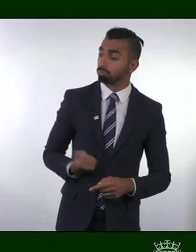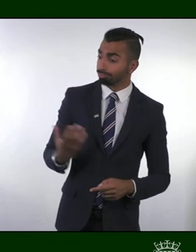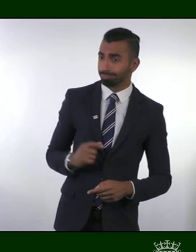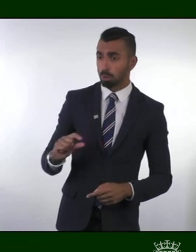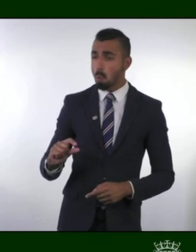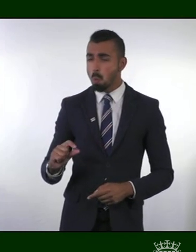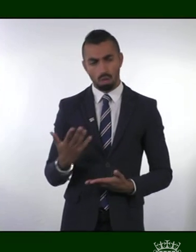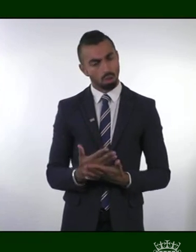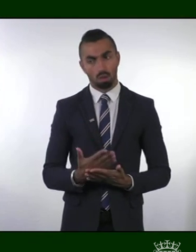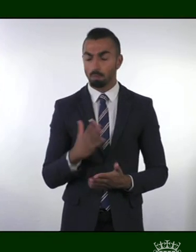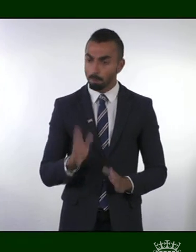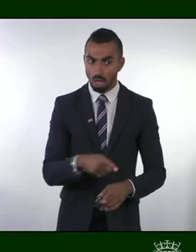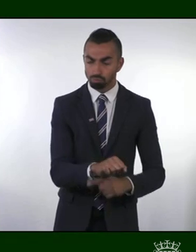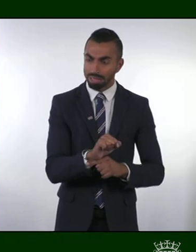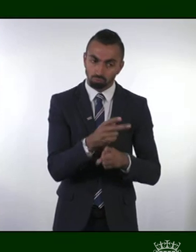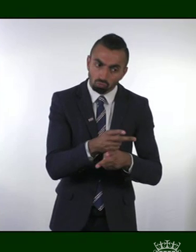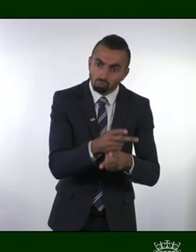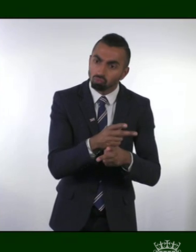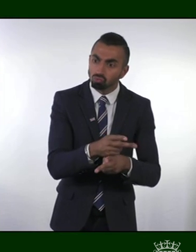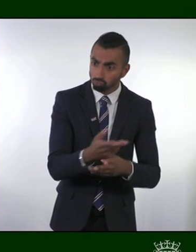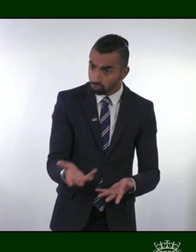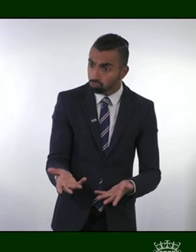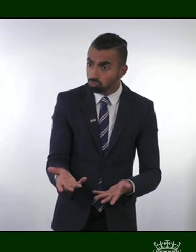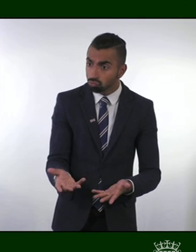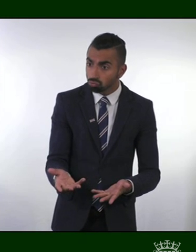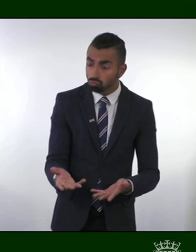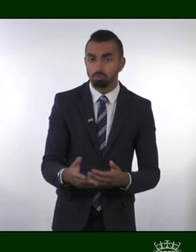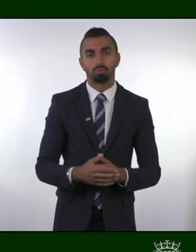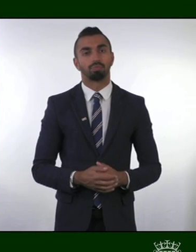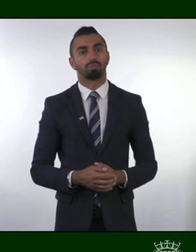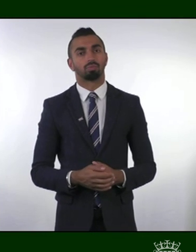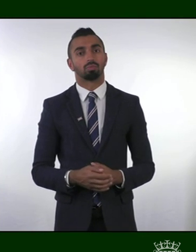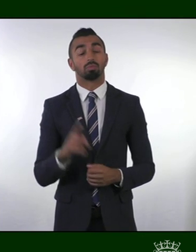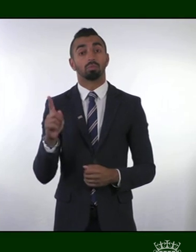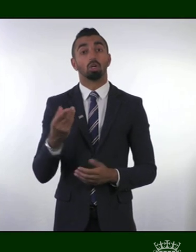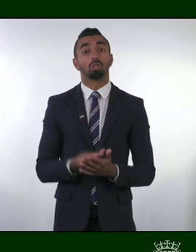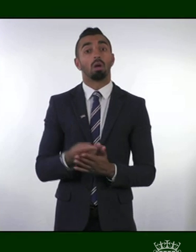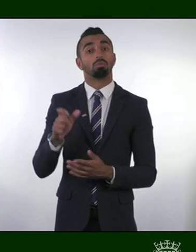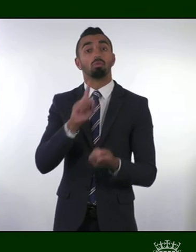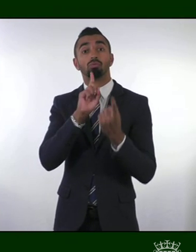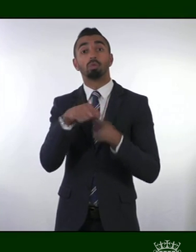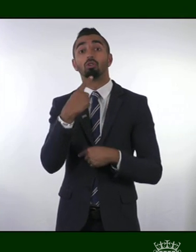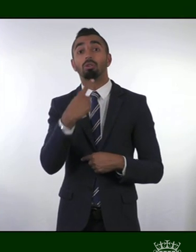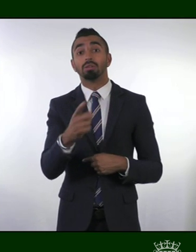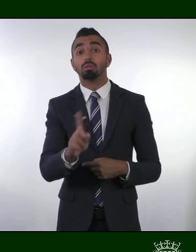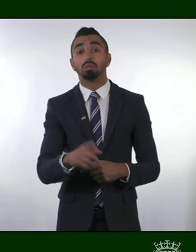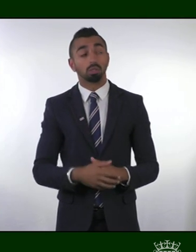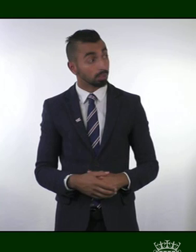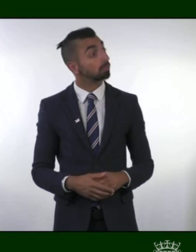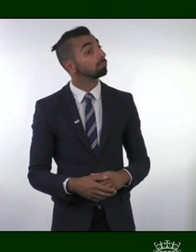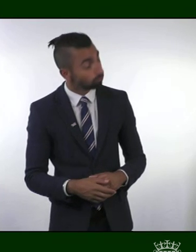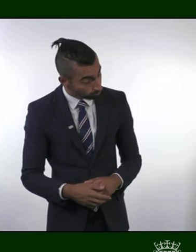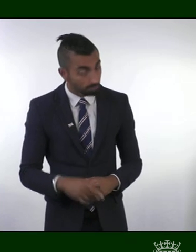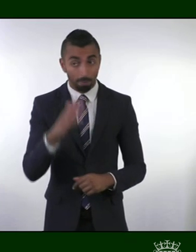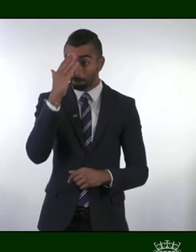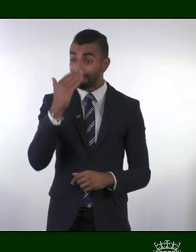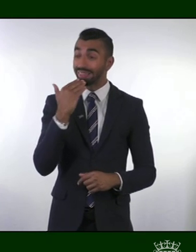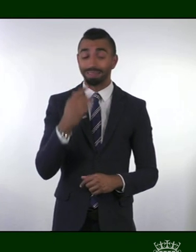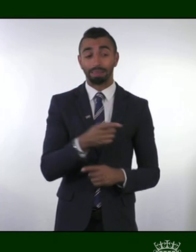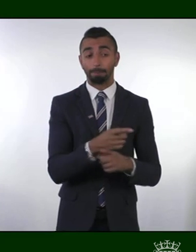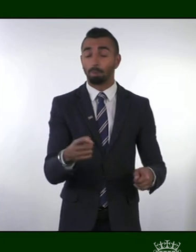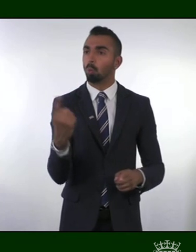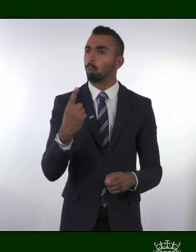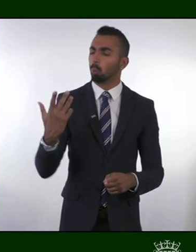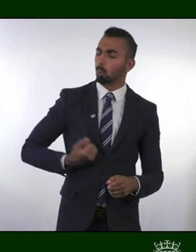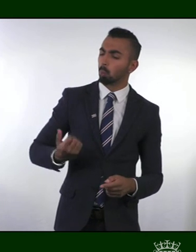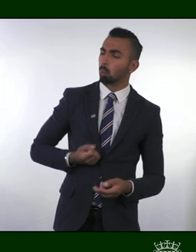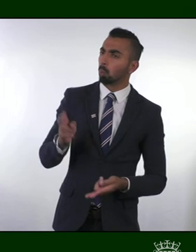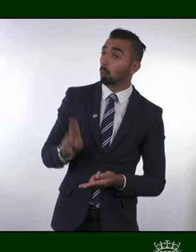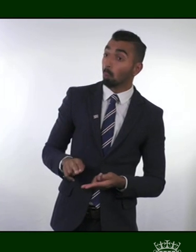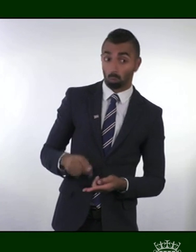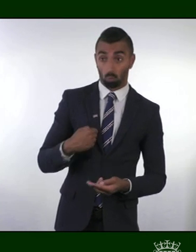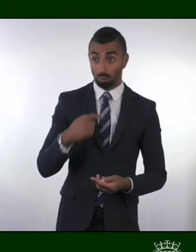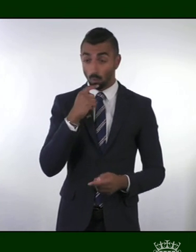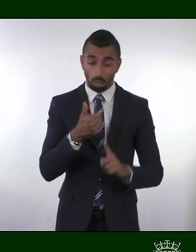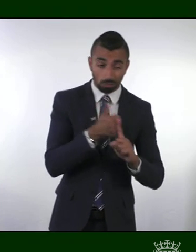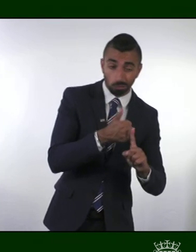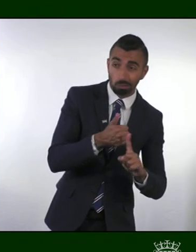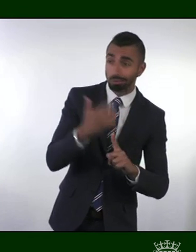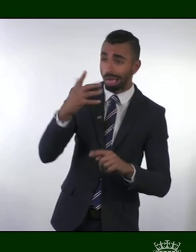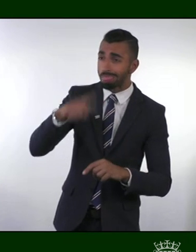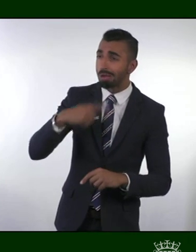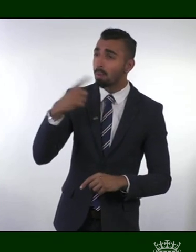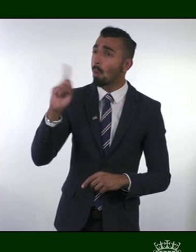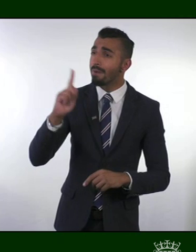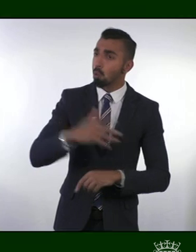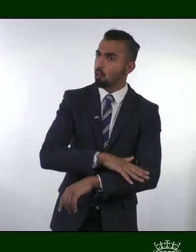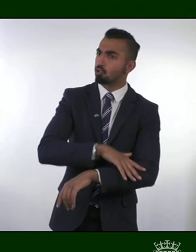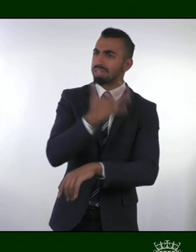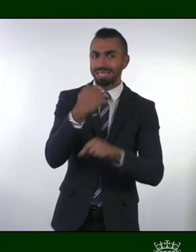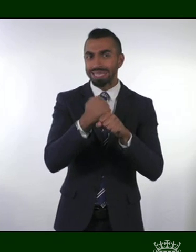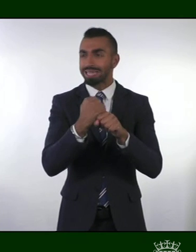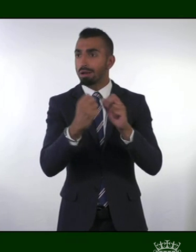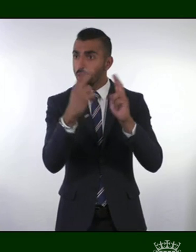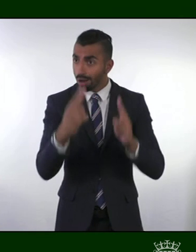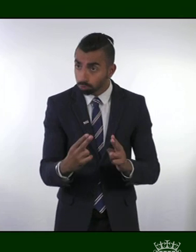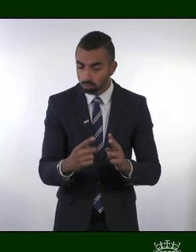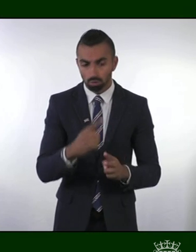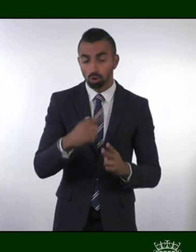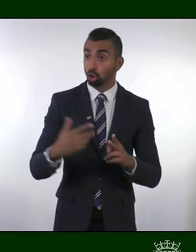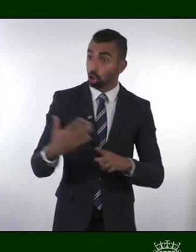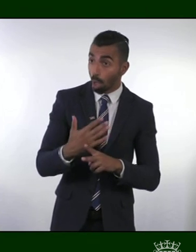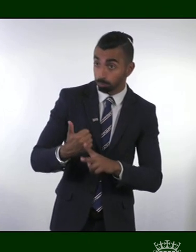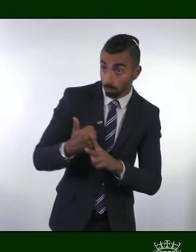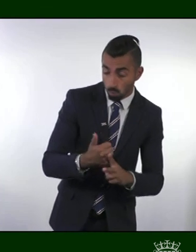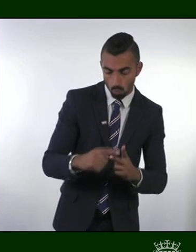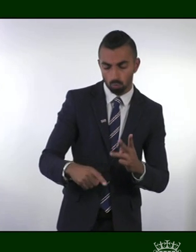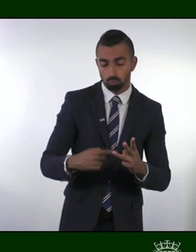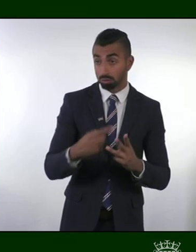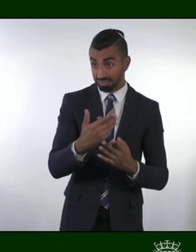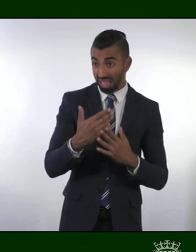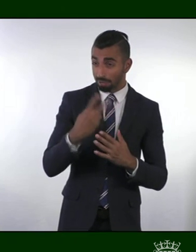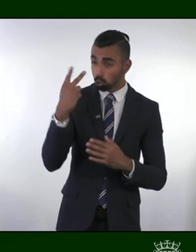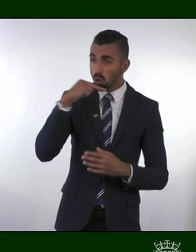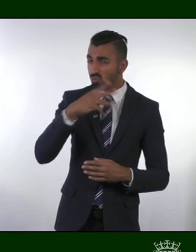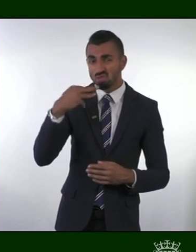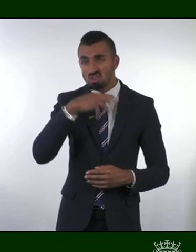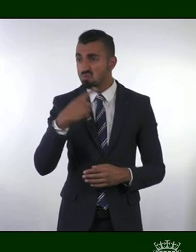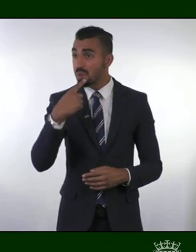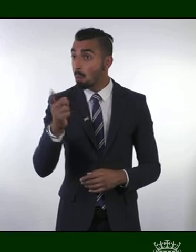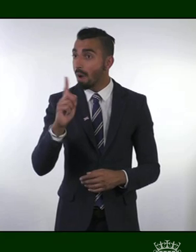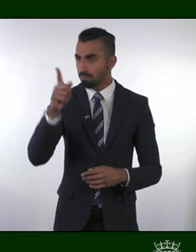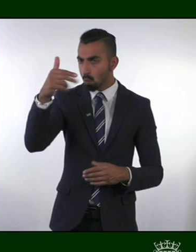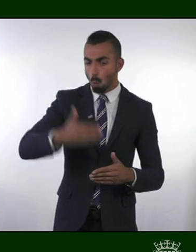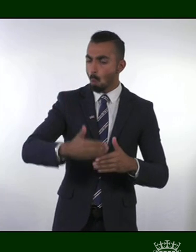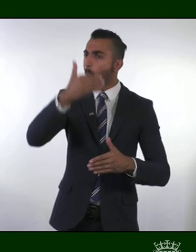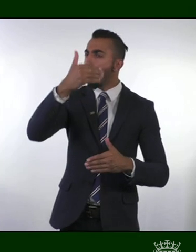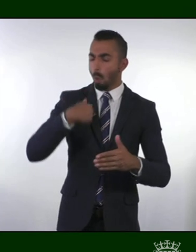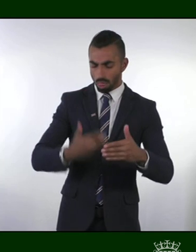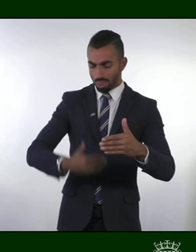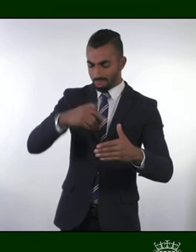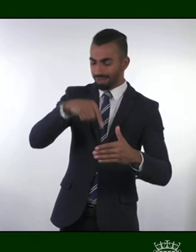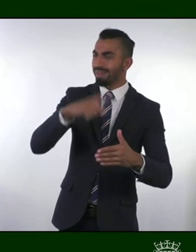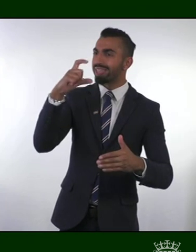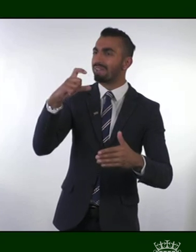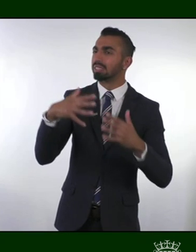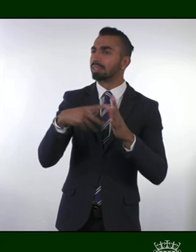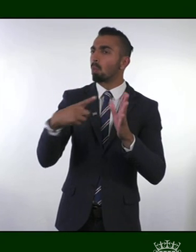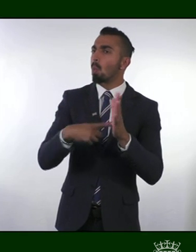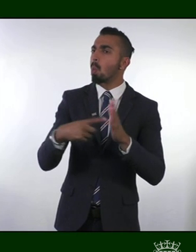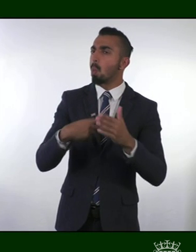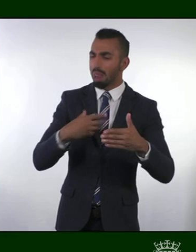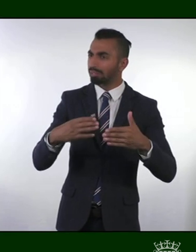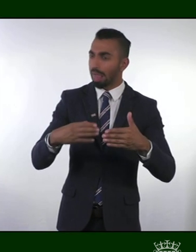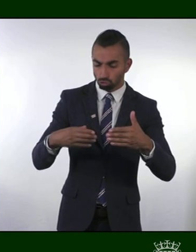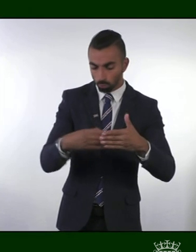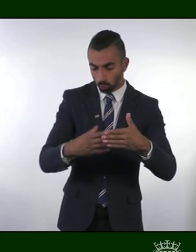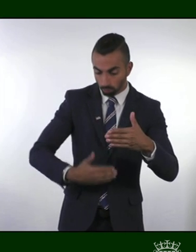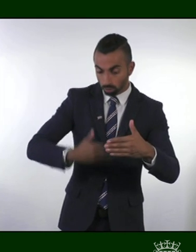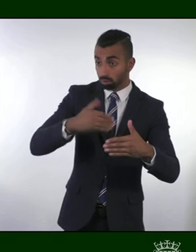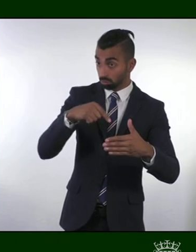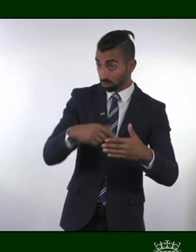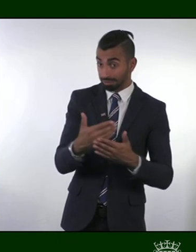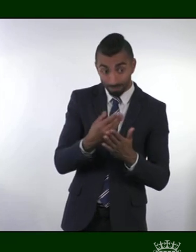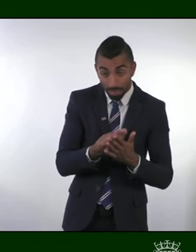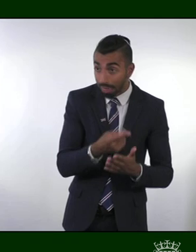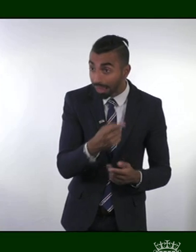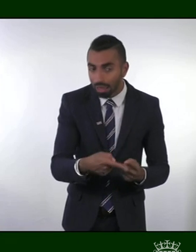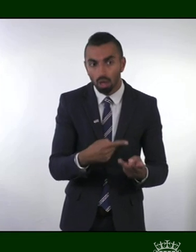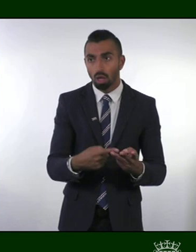My honourable Friend is absolutely right. Those on the lowest incomes will receive grants of up to £10,000 to cover the full costs, but that is a policy that does all three things: it will create local employment in communities, which right now is what we want; it will save households money on their bills, up to £200 or £300 for typical cavity wall insulation; and it will cut carbon, with the average house installing these measures saving the equivalent carbon of a flight from London to New York.